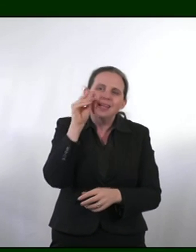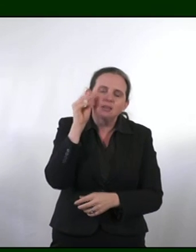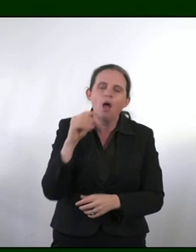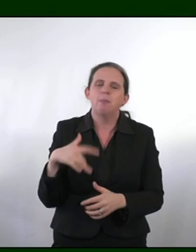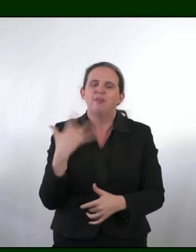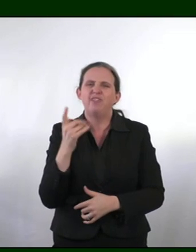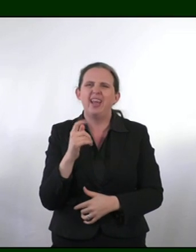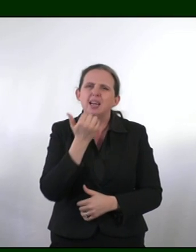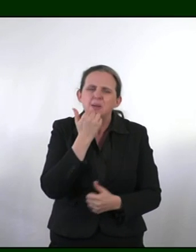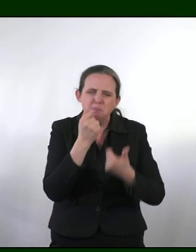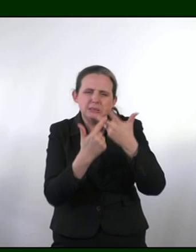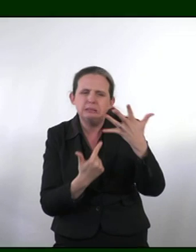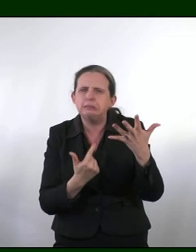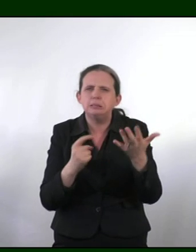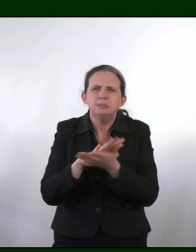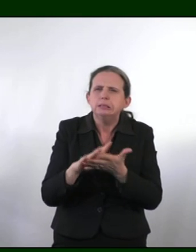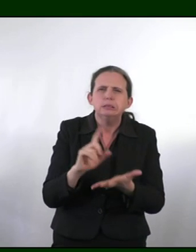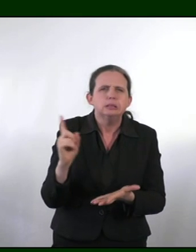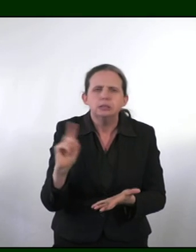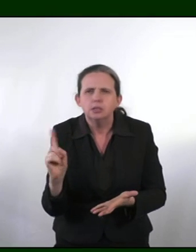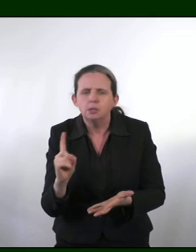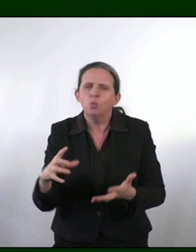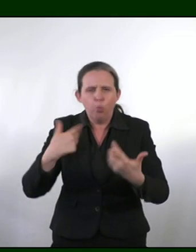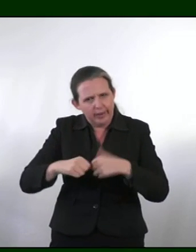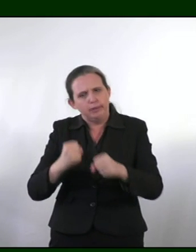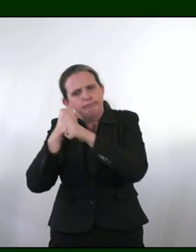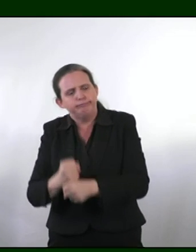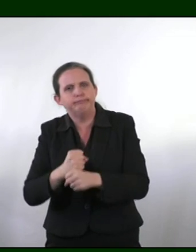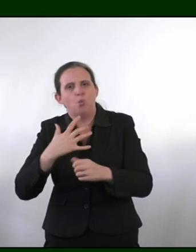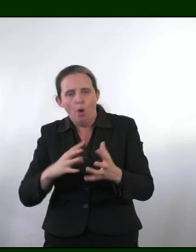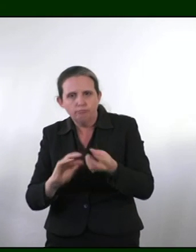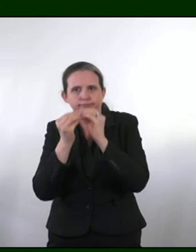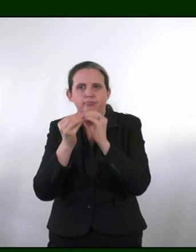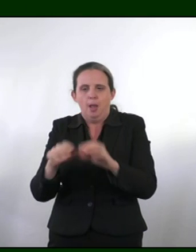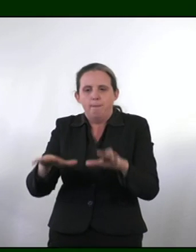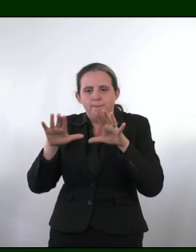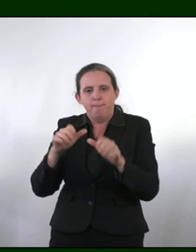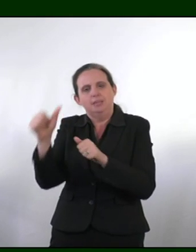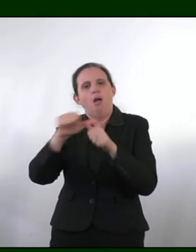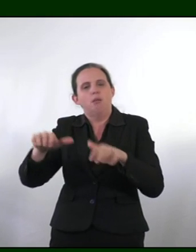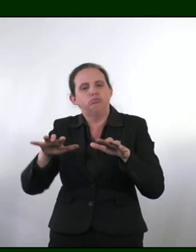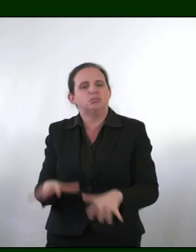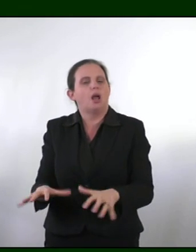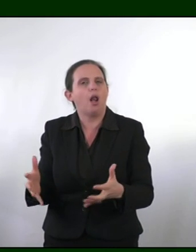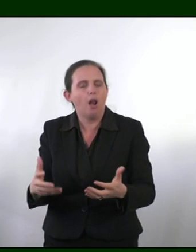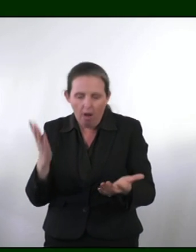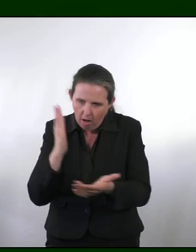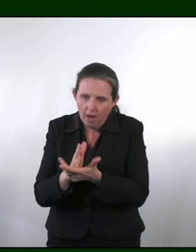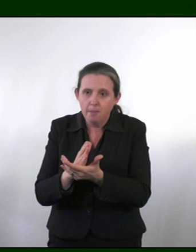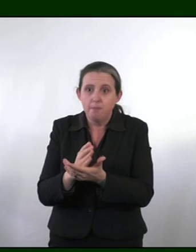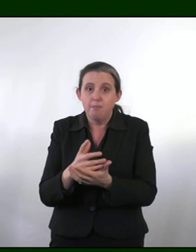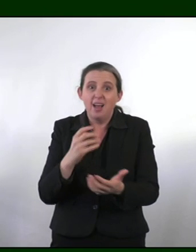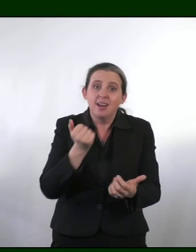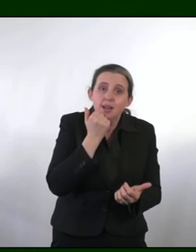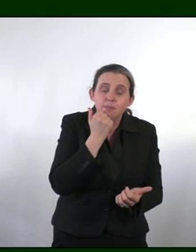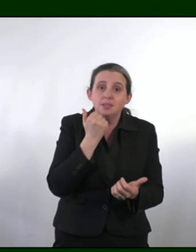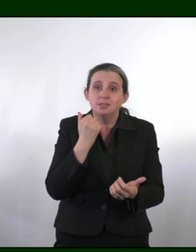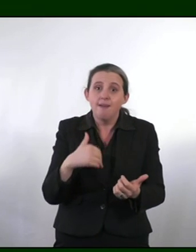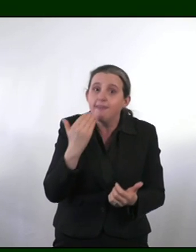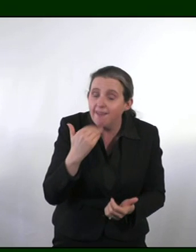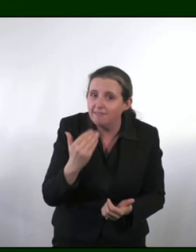They stand testament to our commitment to create a better nation, but on their own they are not enough to create one.